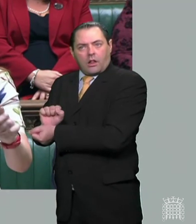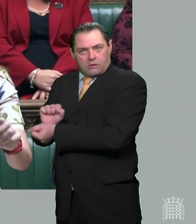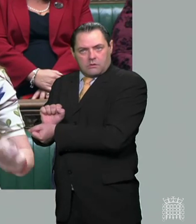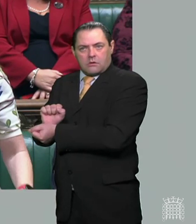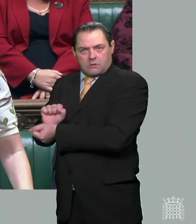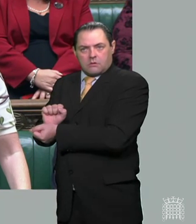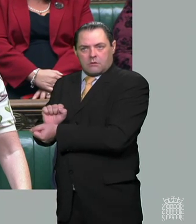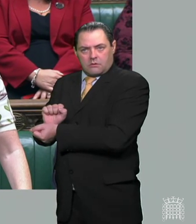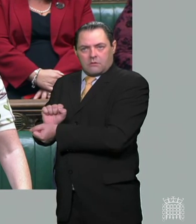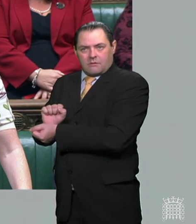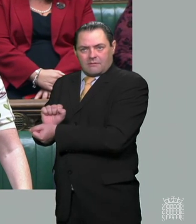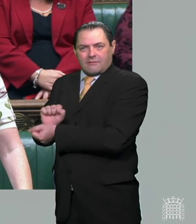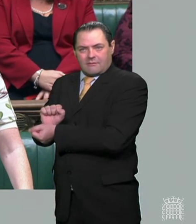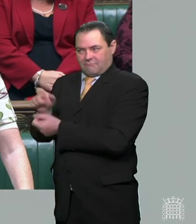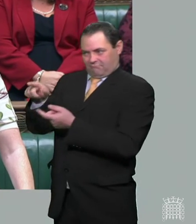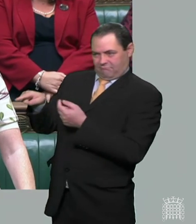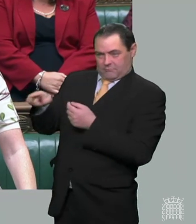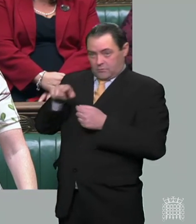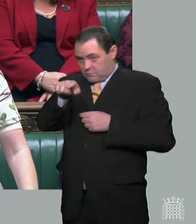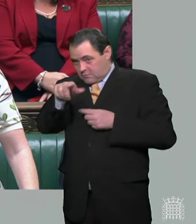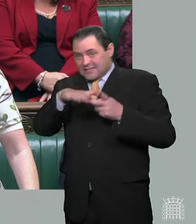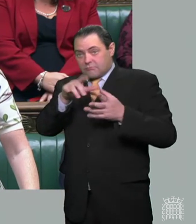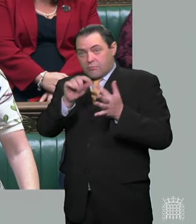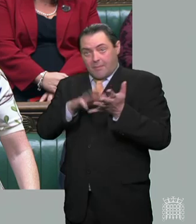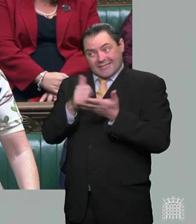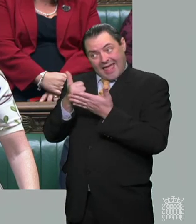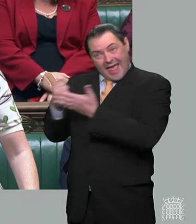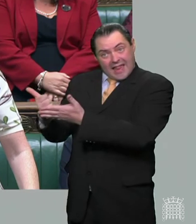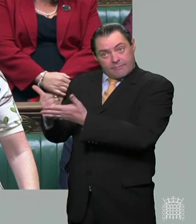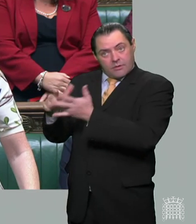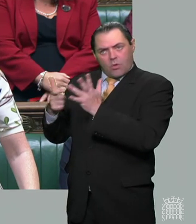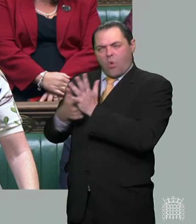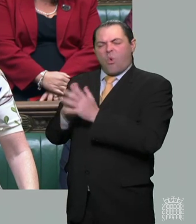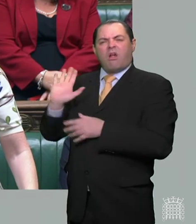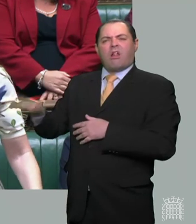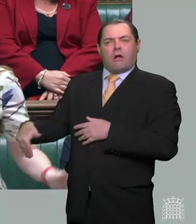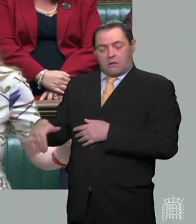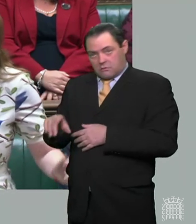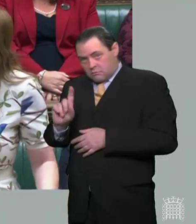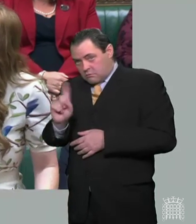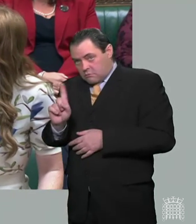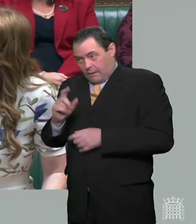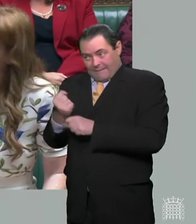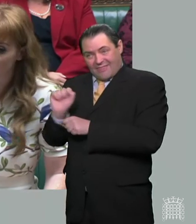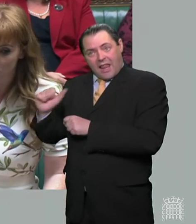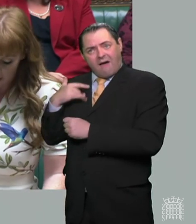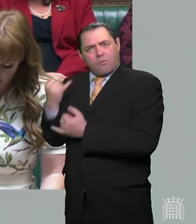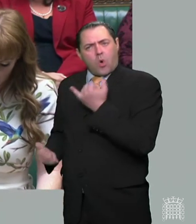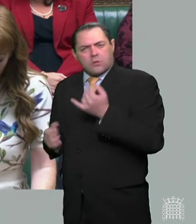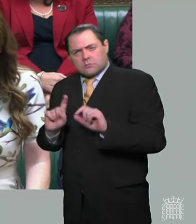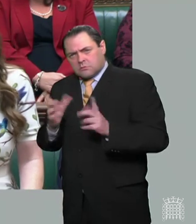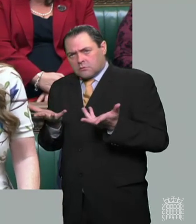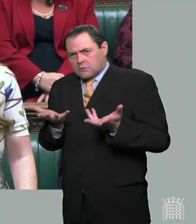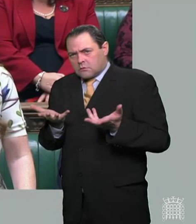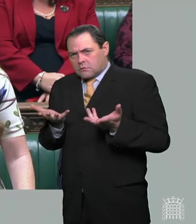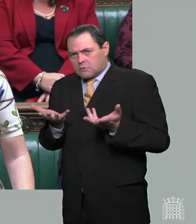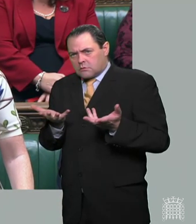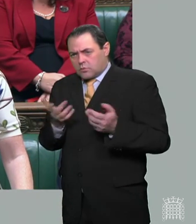The choice for the Deputy Prime Minister is whether he will make their lives easier or harder—so what will he choose?